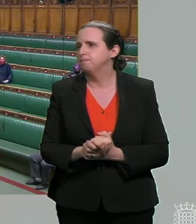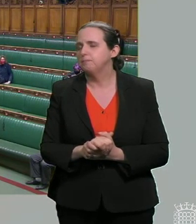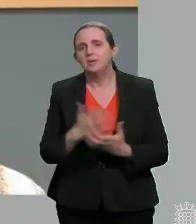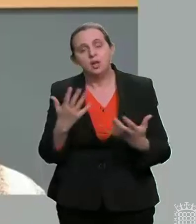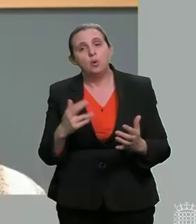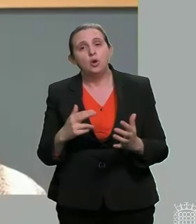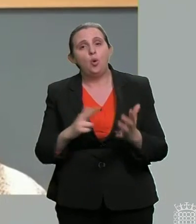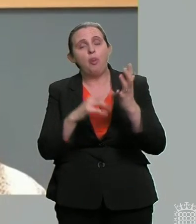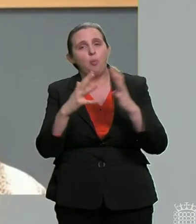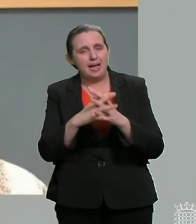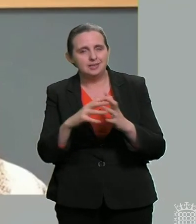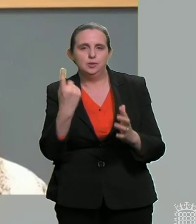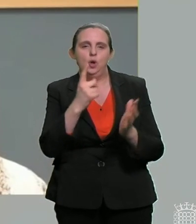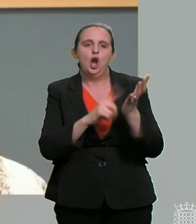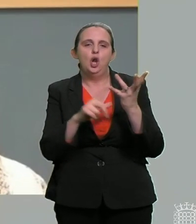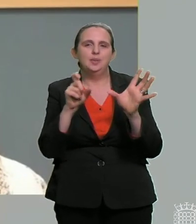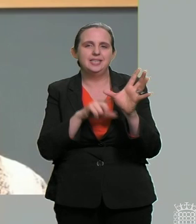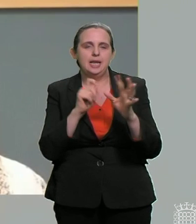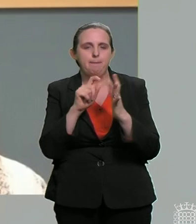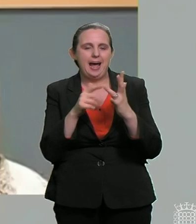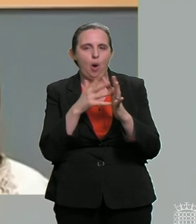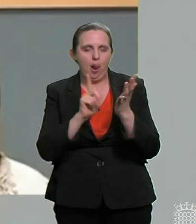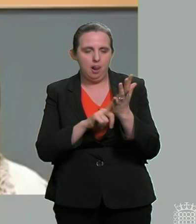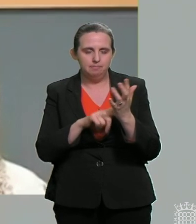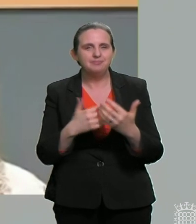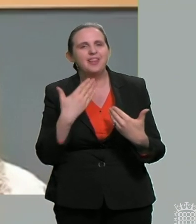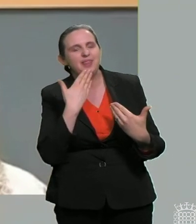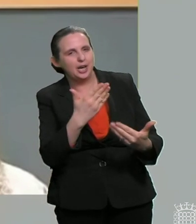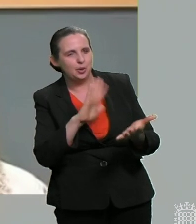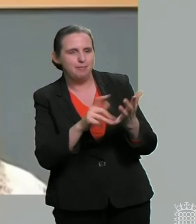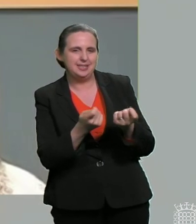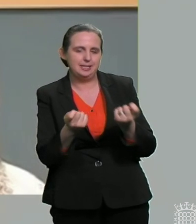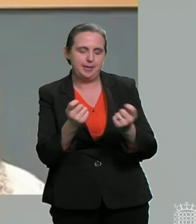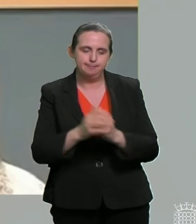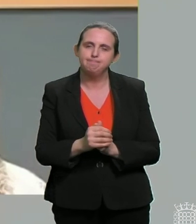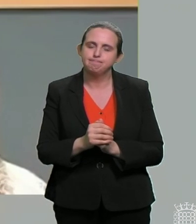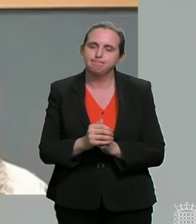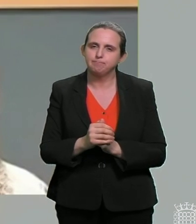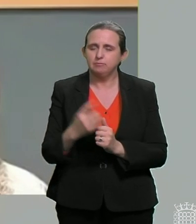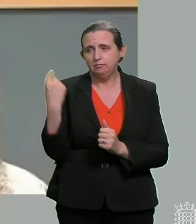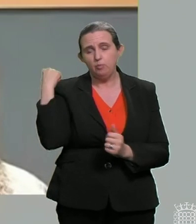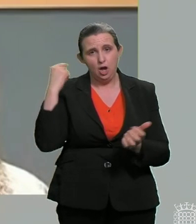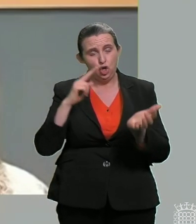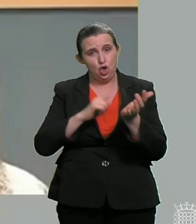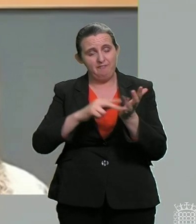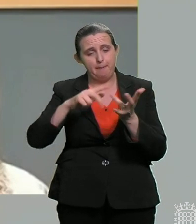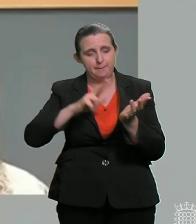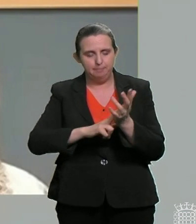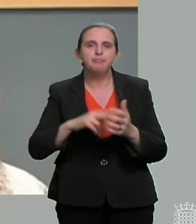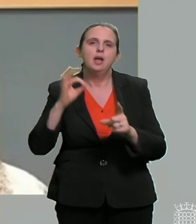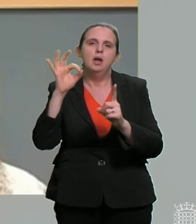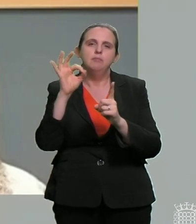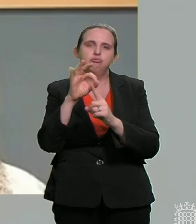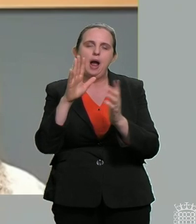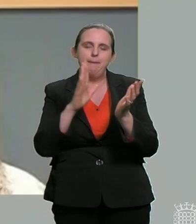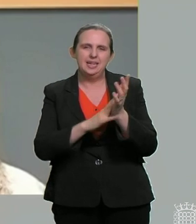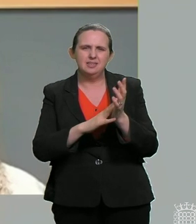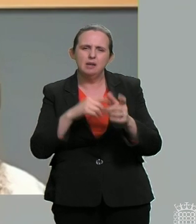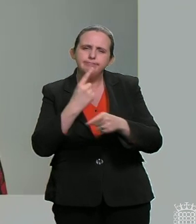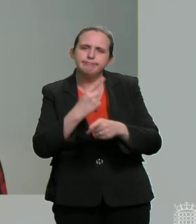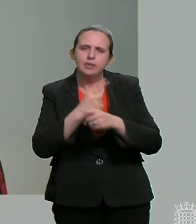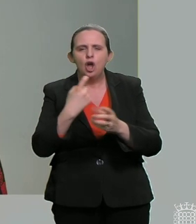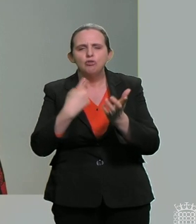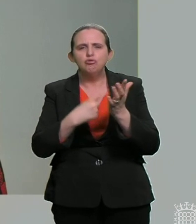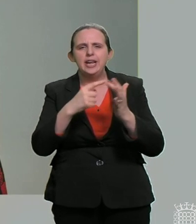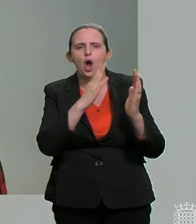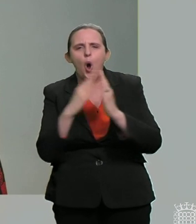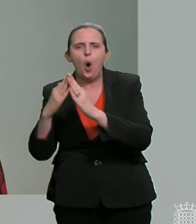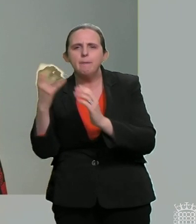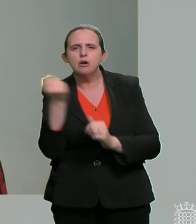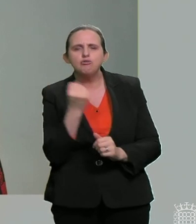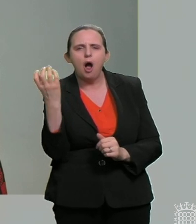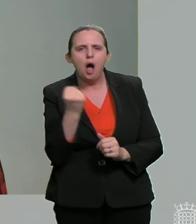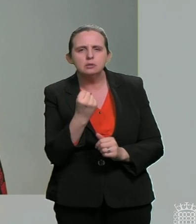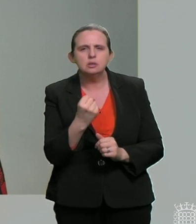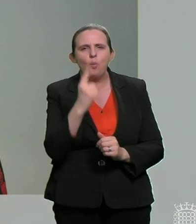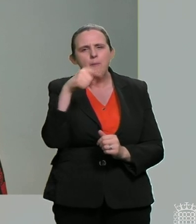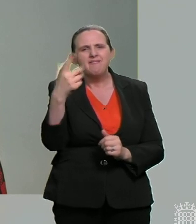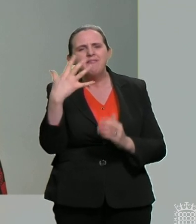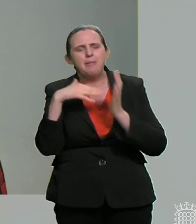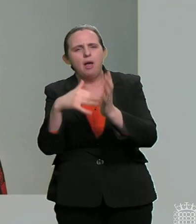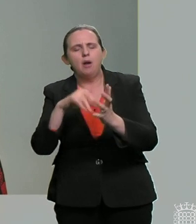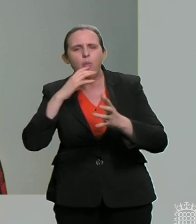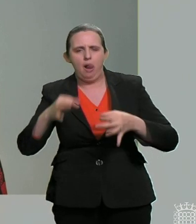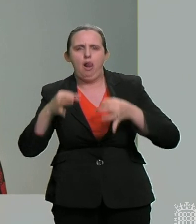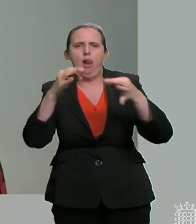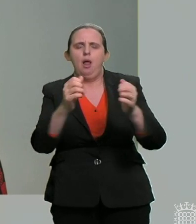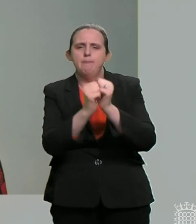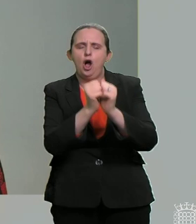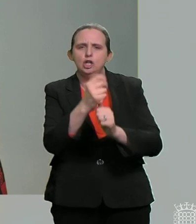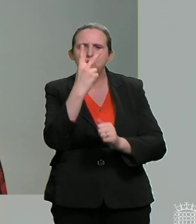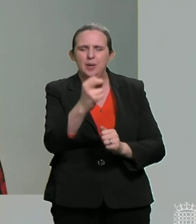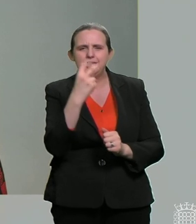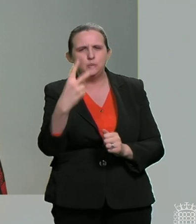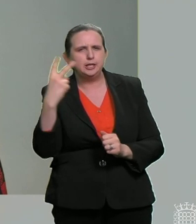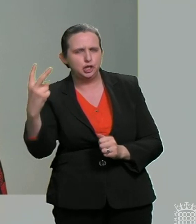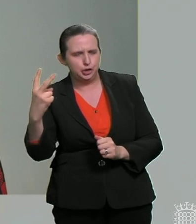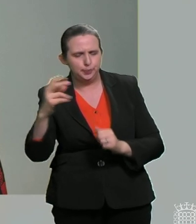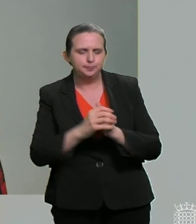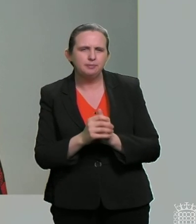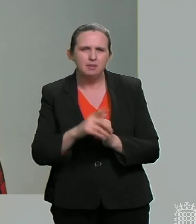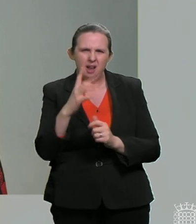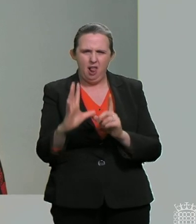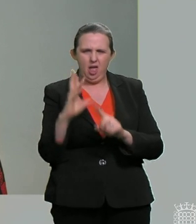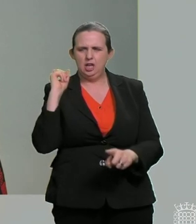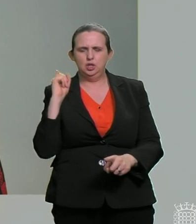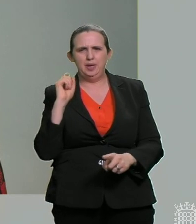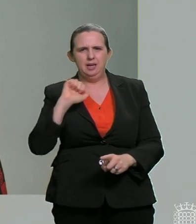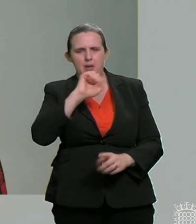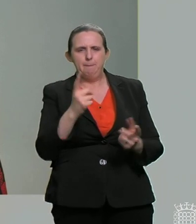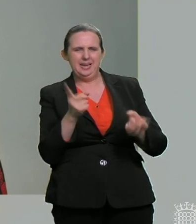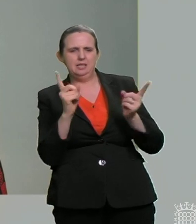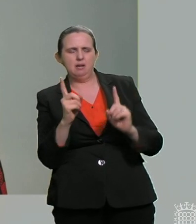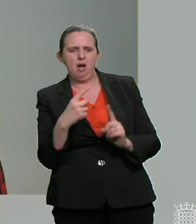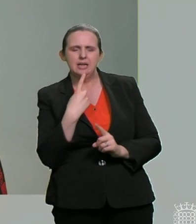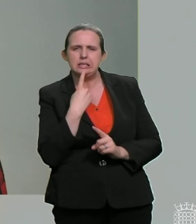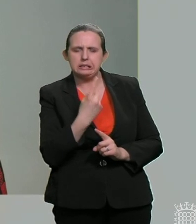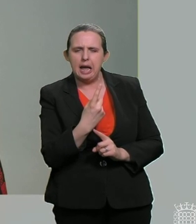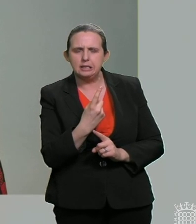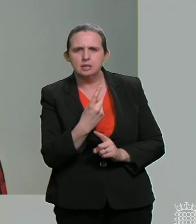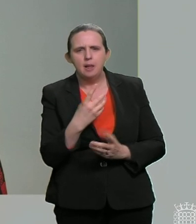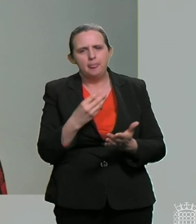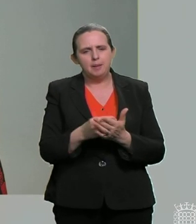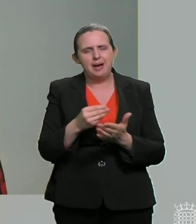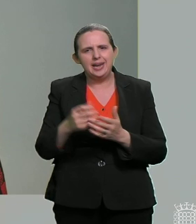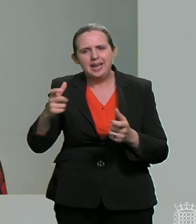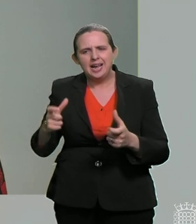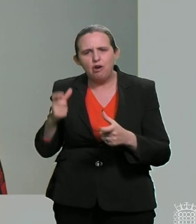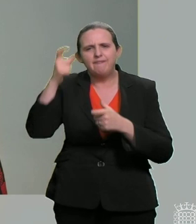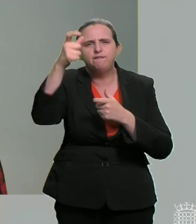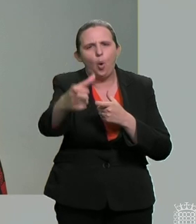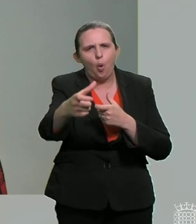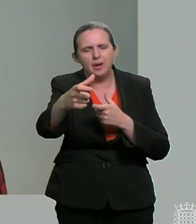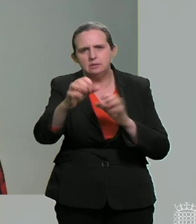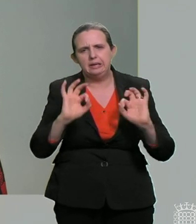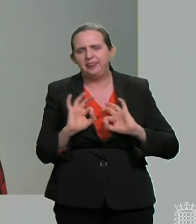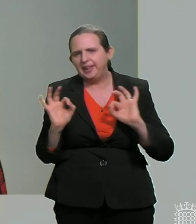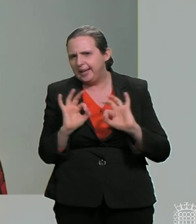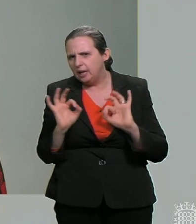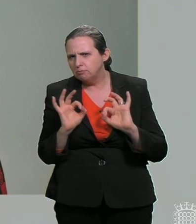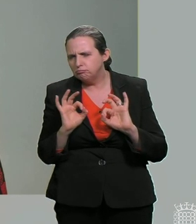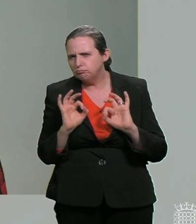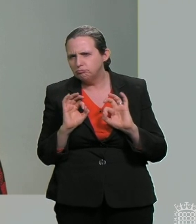The Prime Minister said in November that the £1.5 billion green homes grant would be extended to March 2022, yet in a written answer last week, the Minister for Business, Energy and Clean Growth said that the money would not be carried over from this financial year to next.